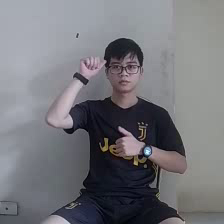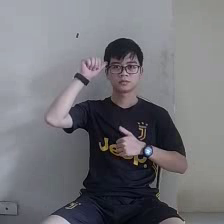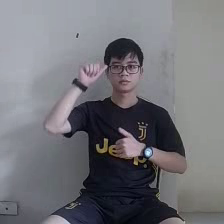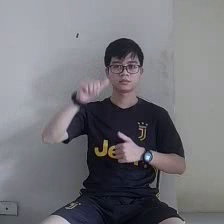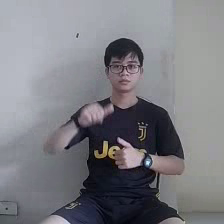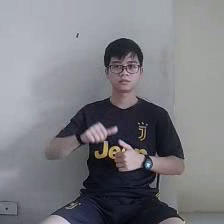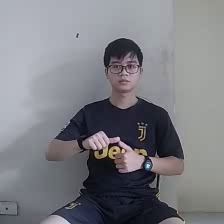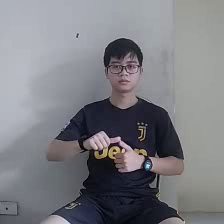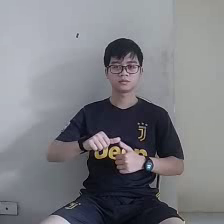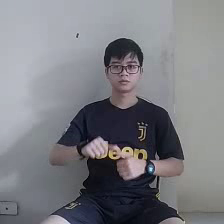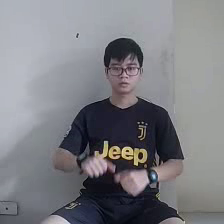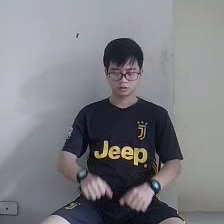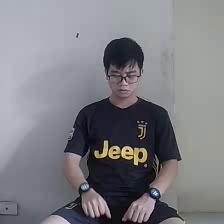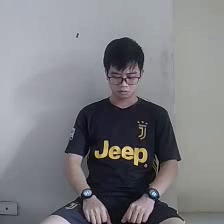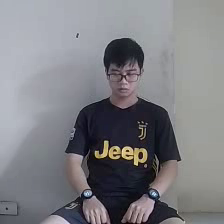Nhớ